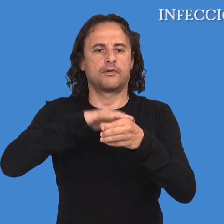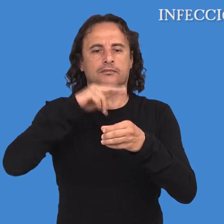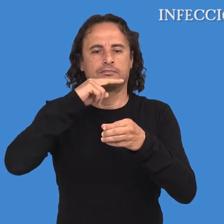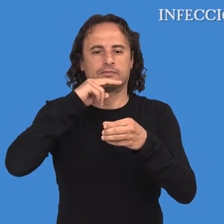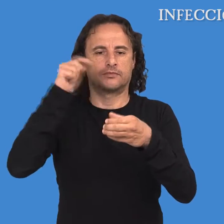pis